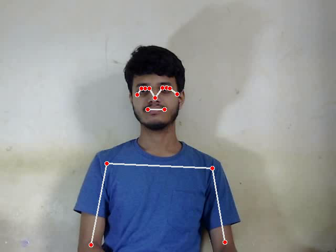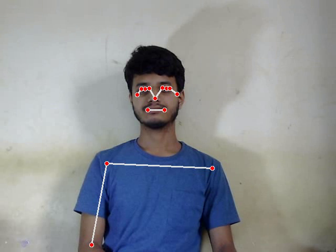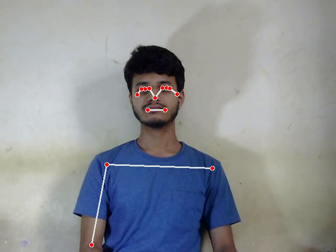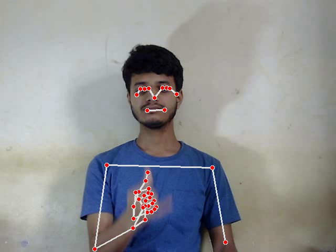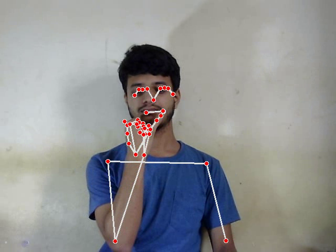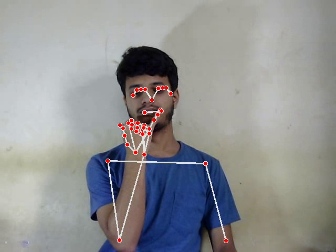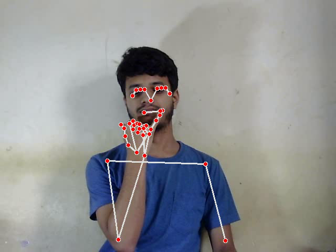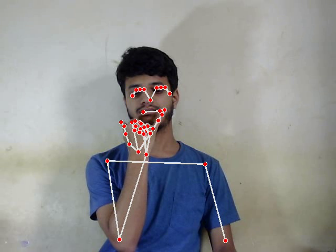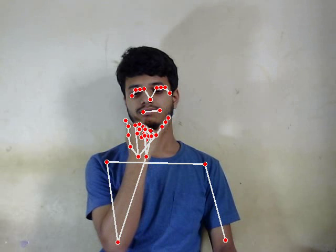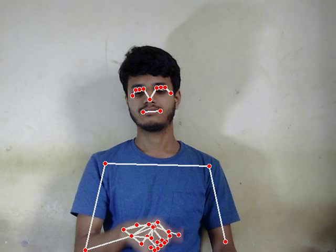wrong